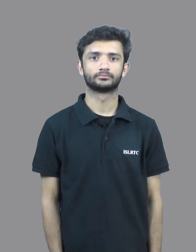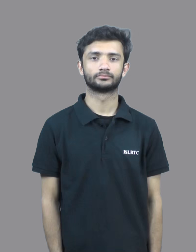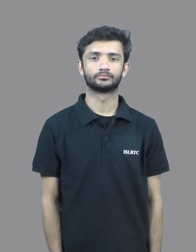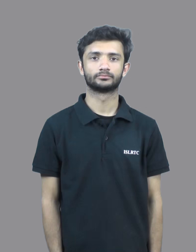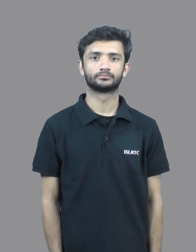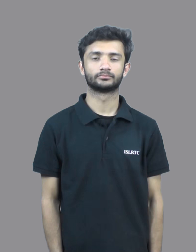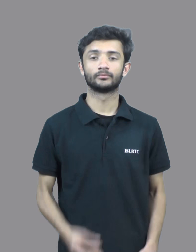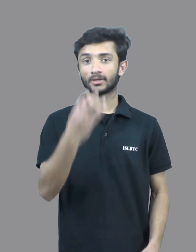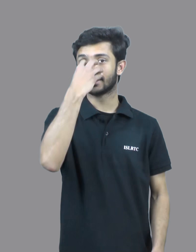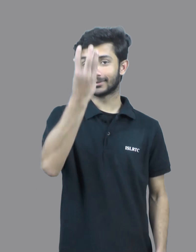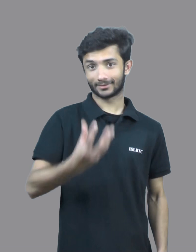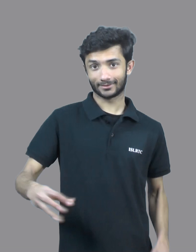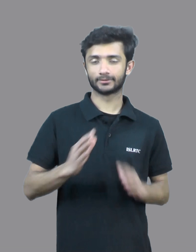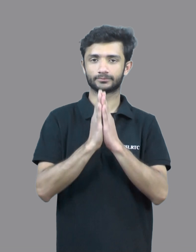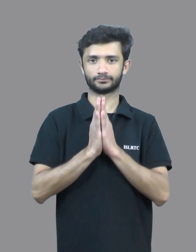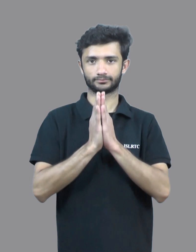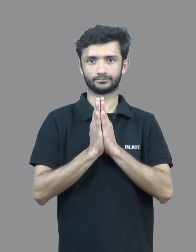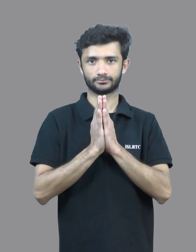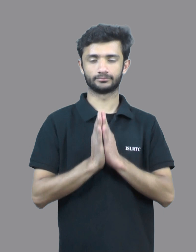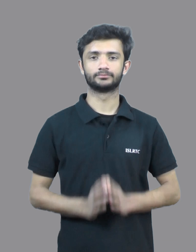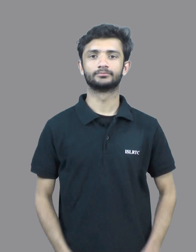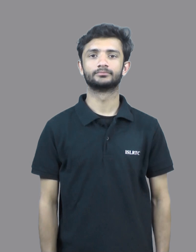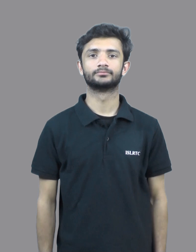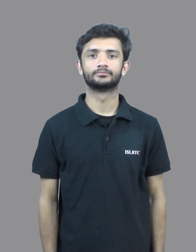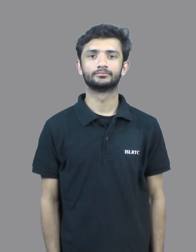Ganapati Pooja